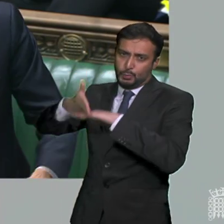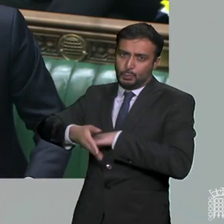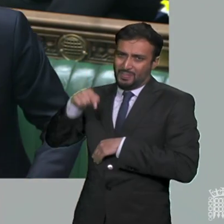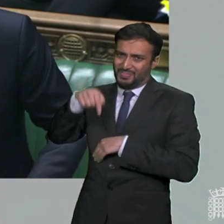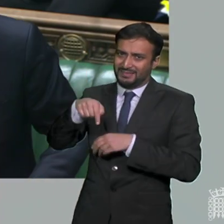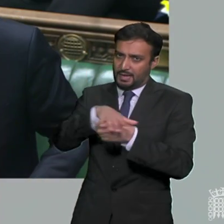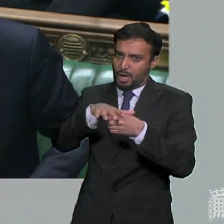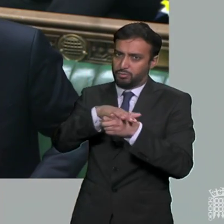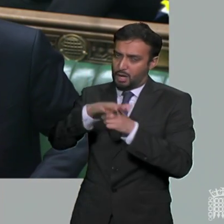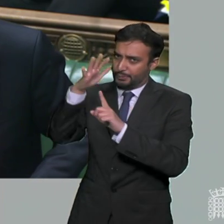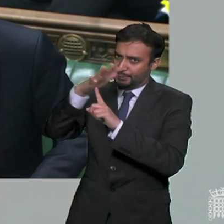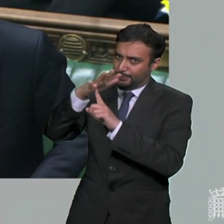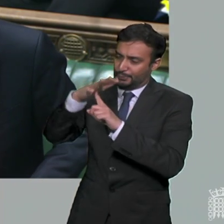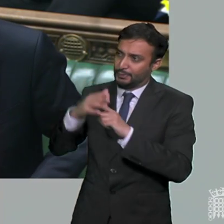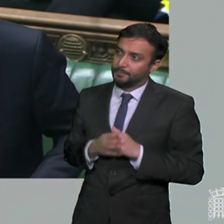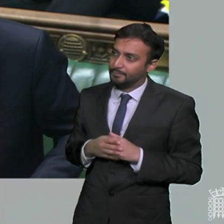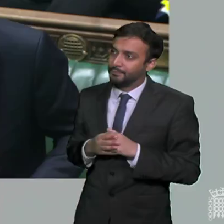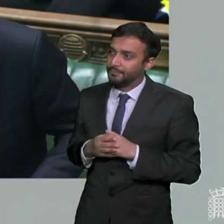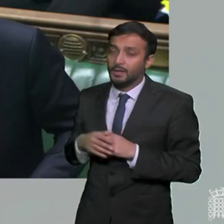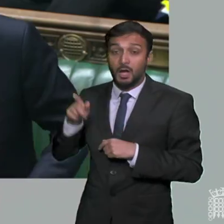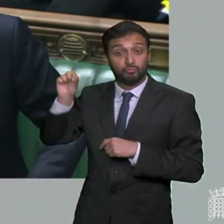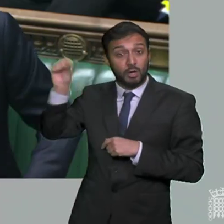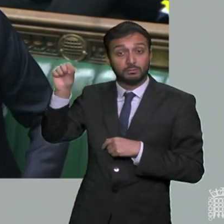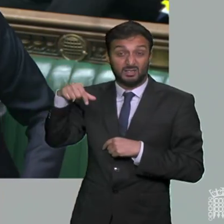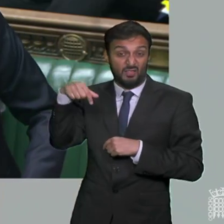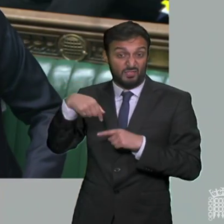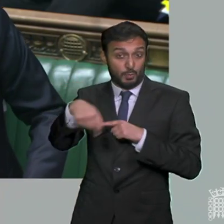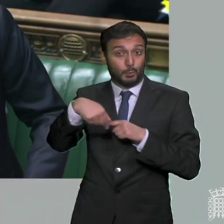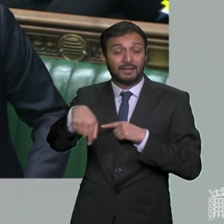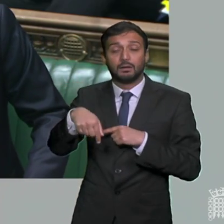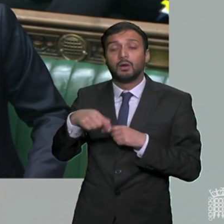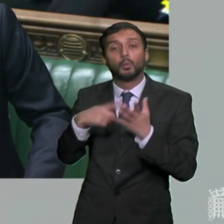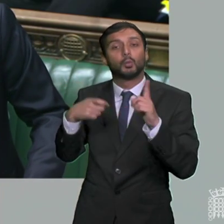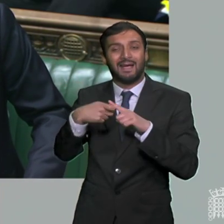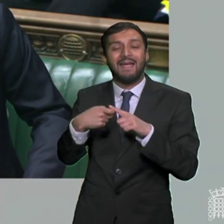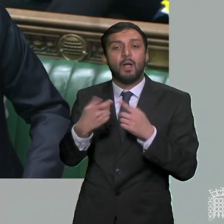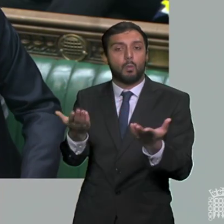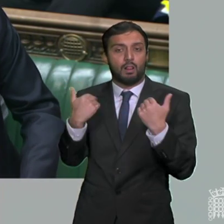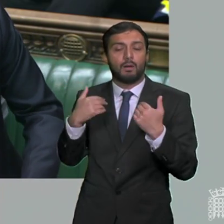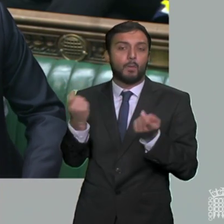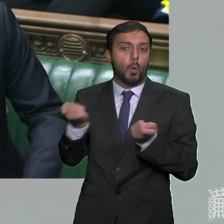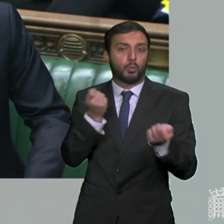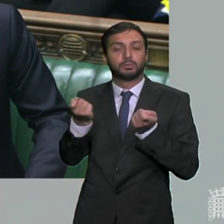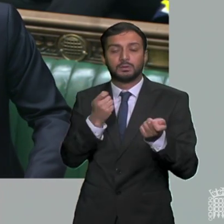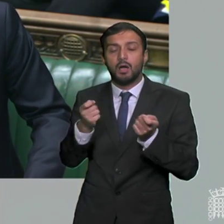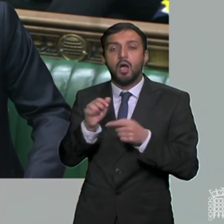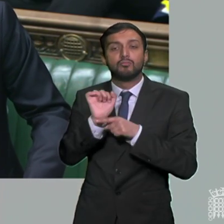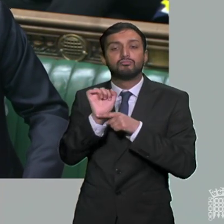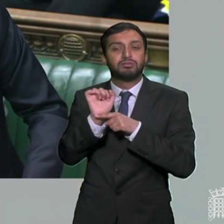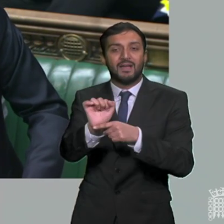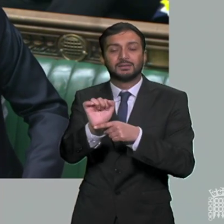She is absolutely right to highlight the fact that, this week, the UK hosted the Preventing Sexual Violence in Conflict Initiative conference.